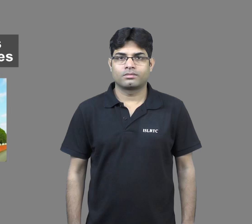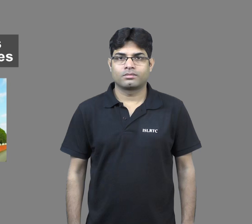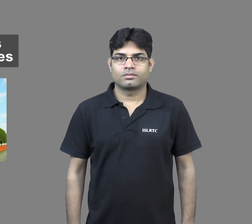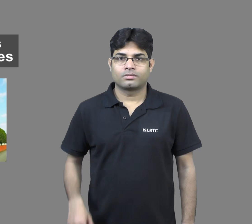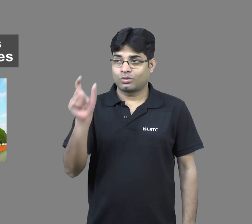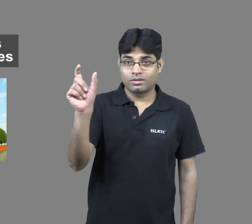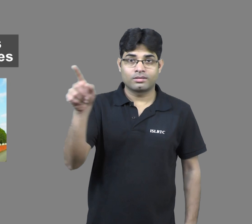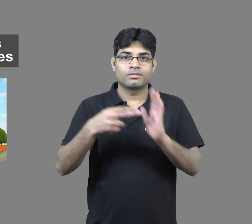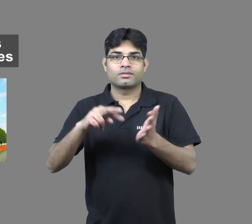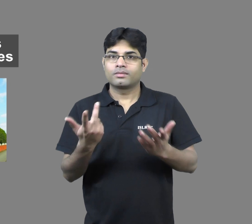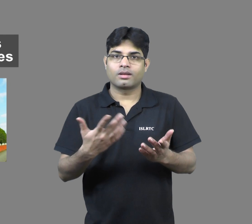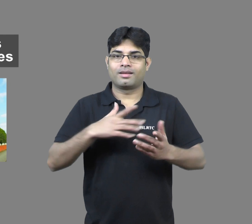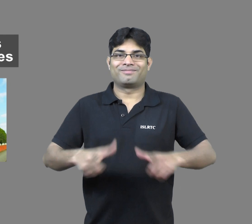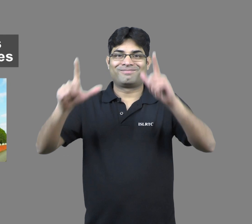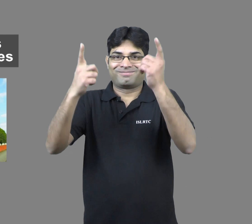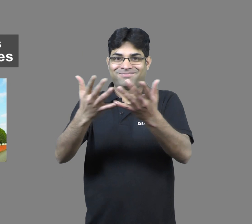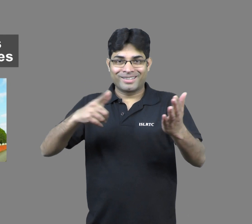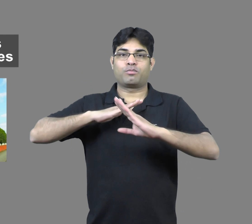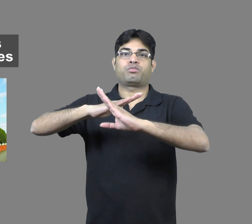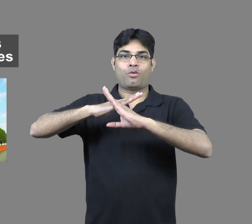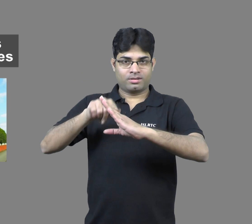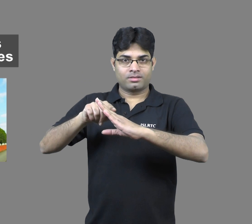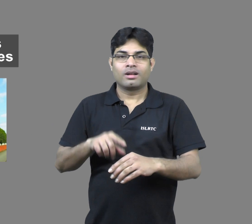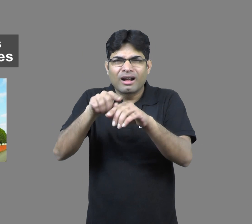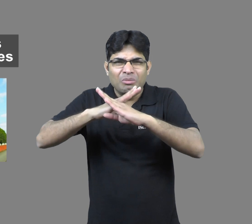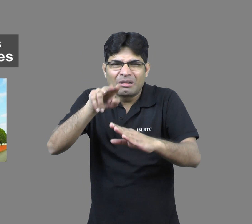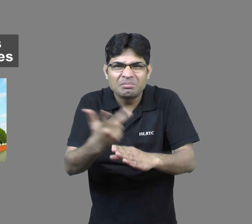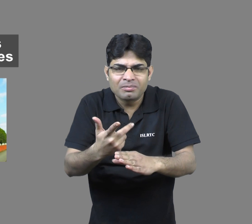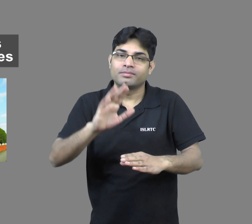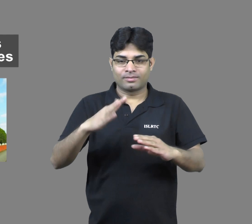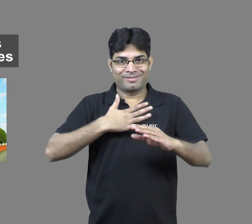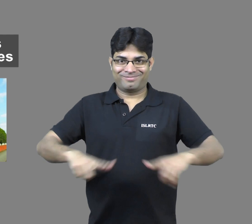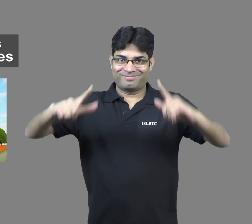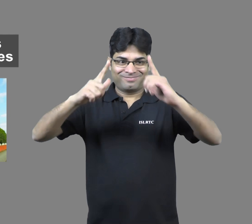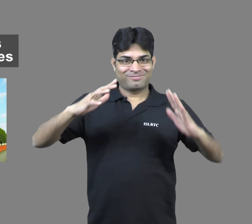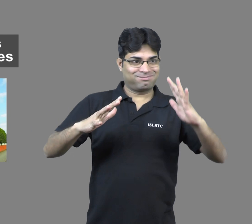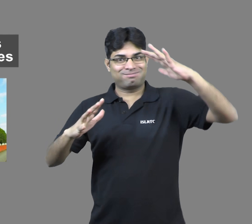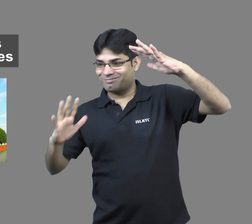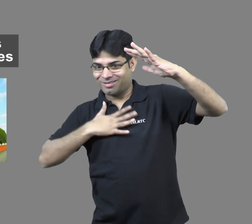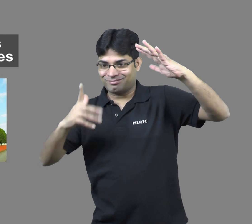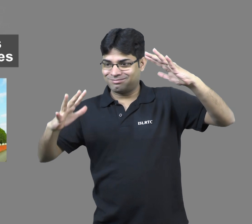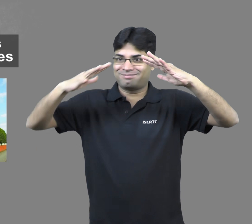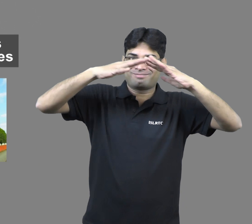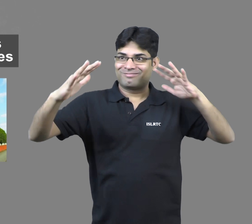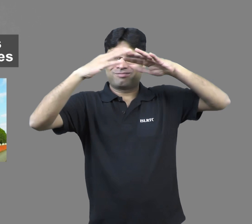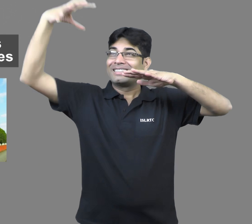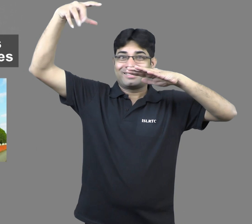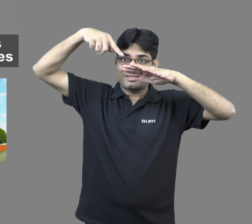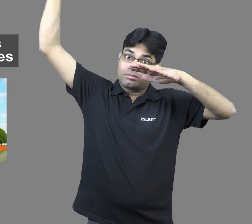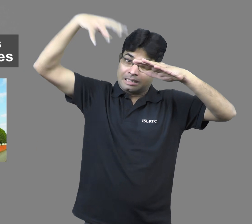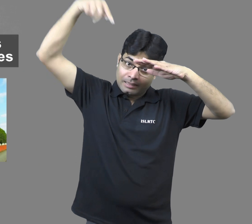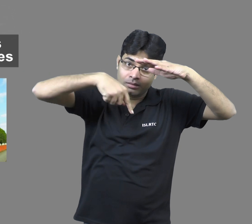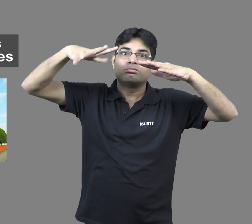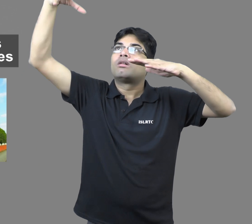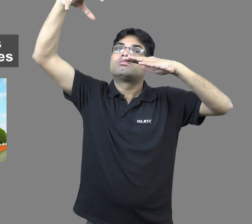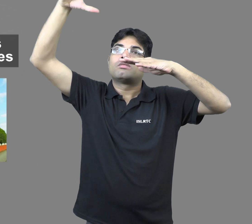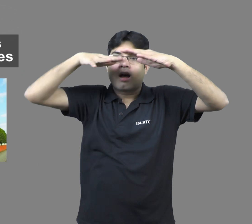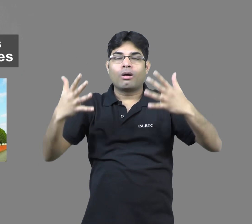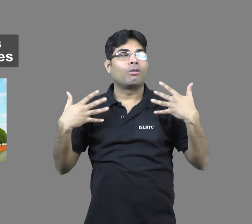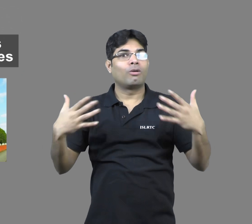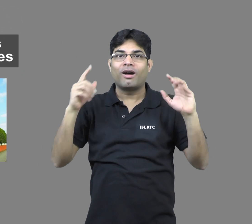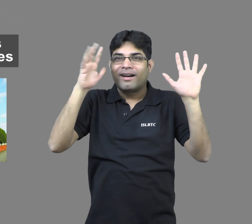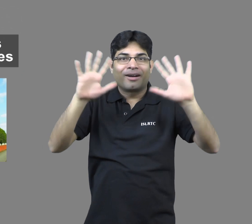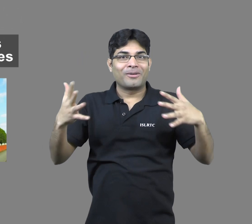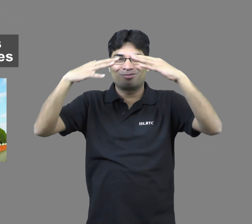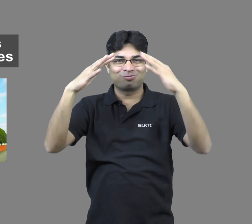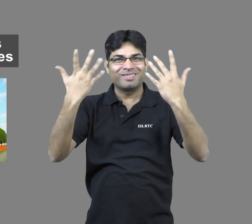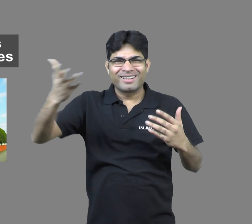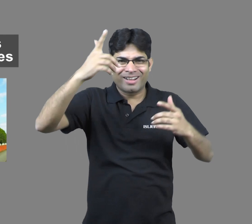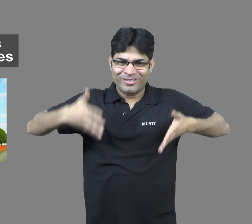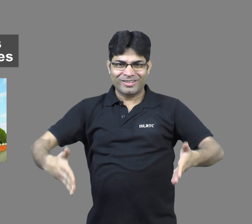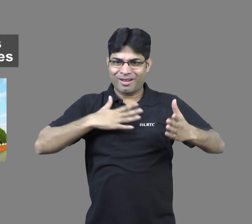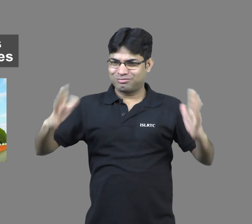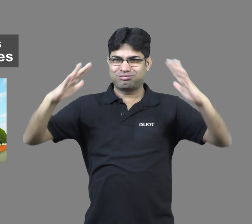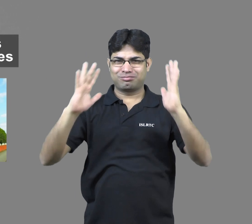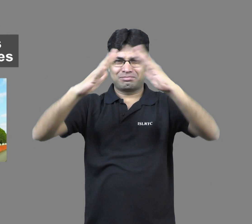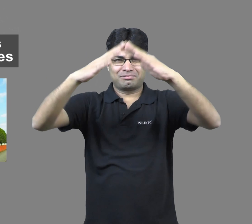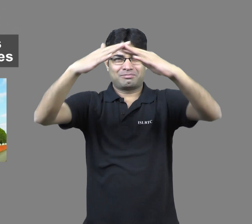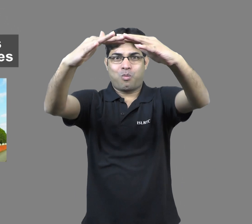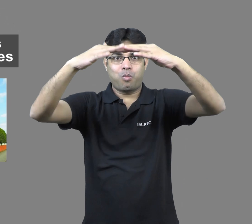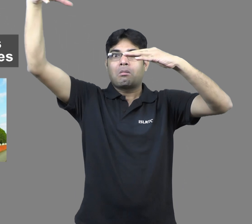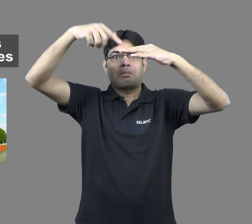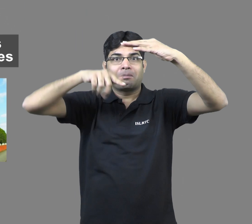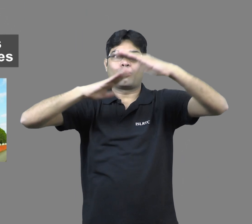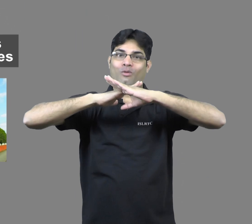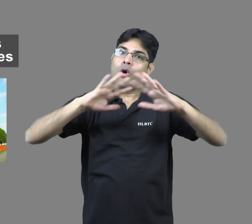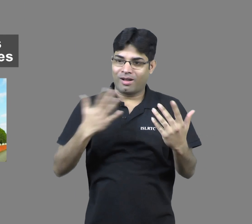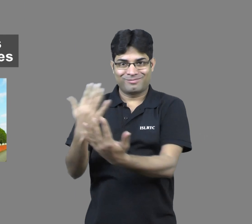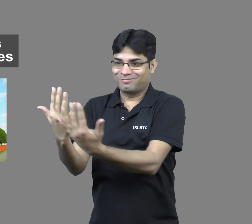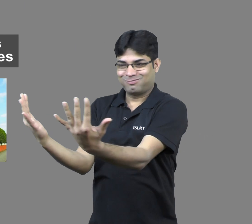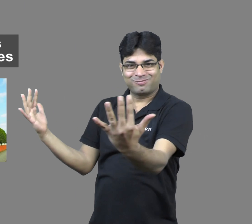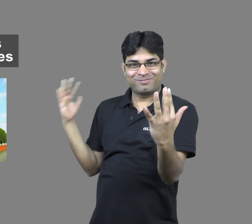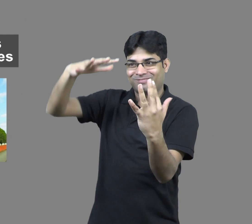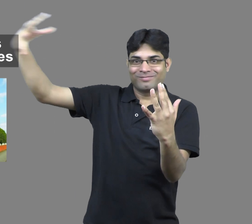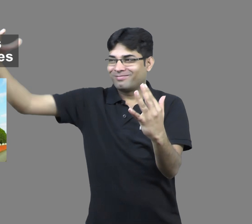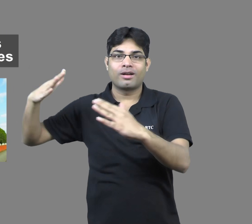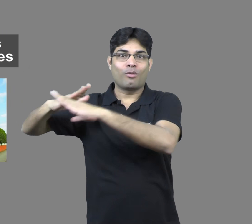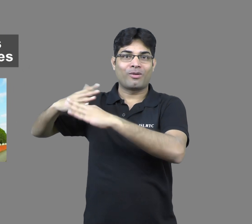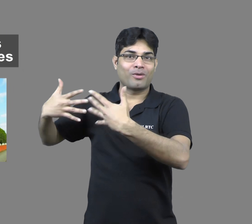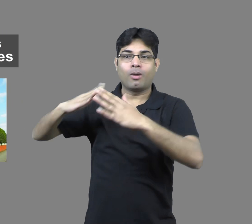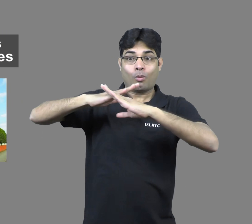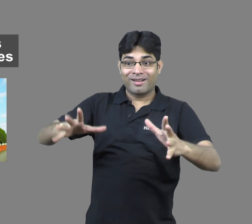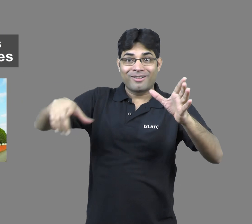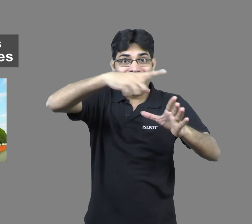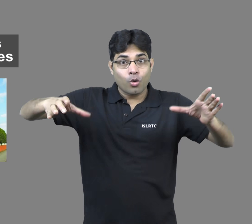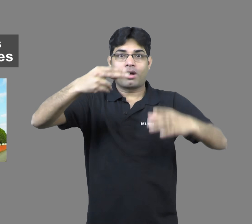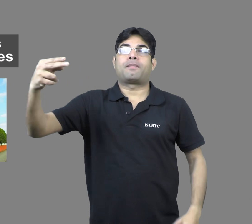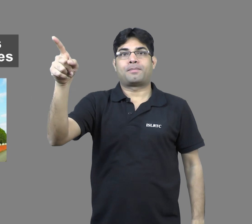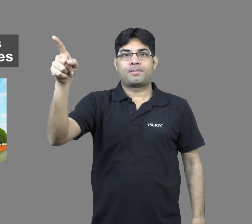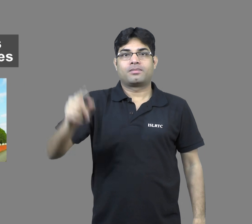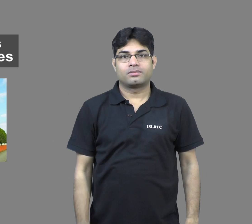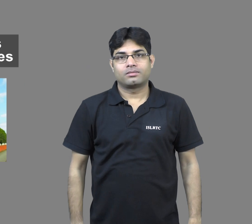Wind Breakers Shelter Hedges